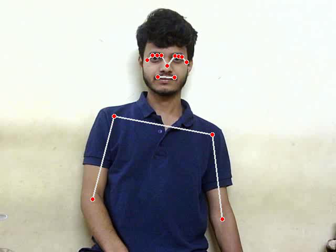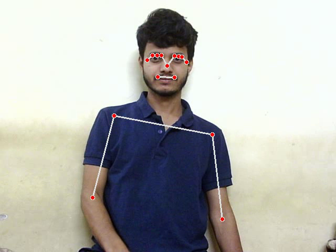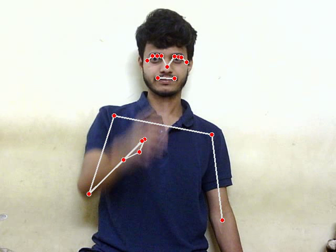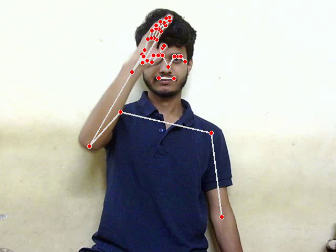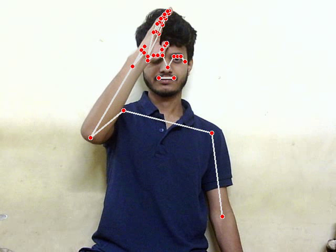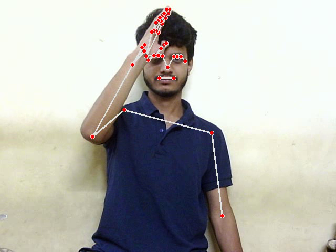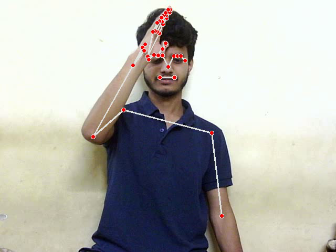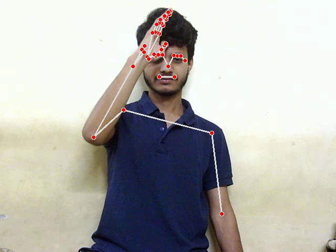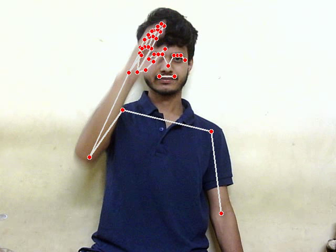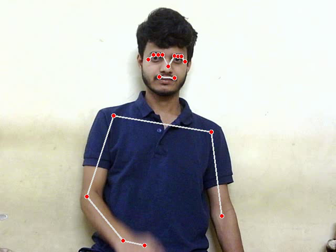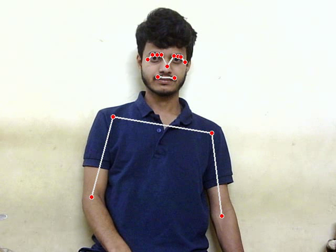father